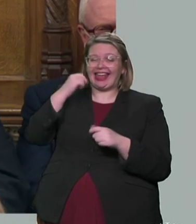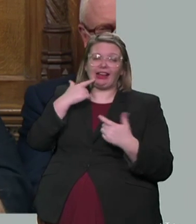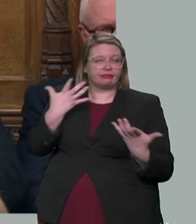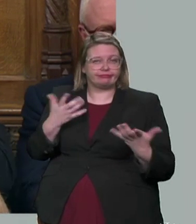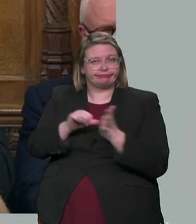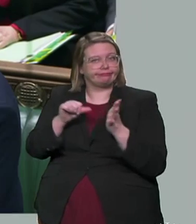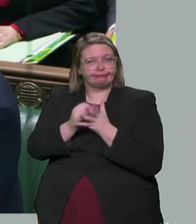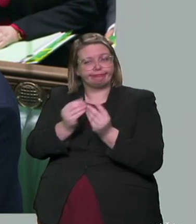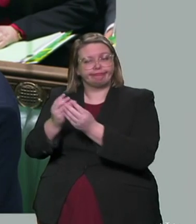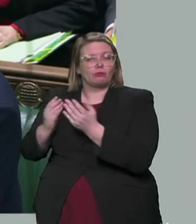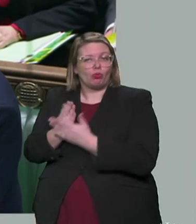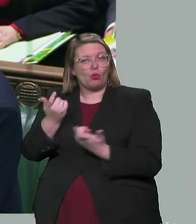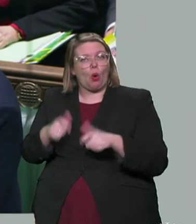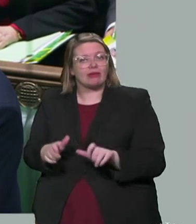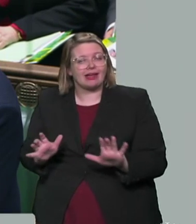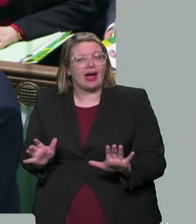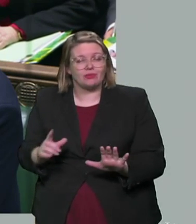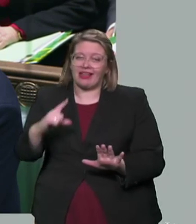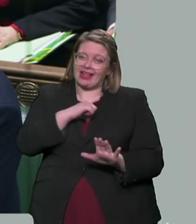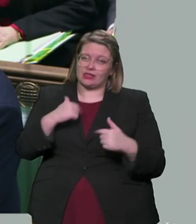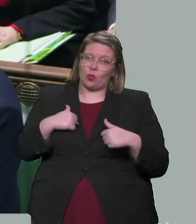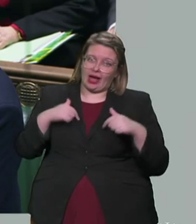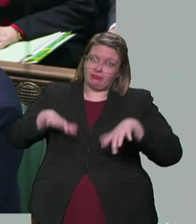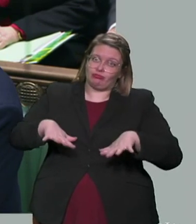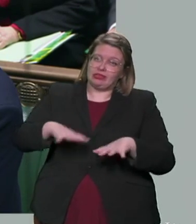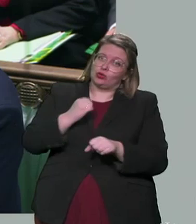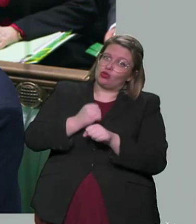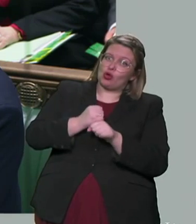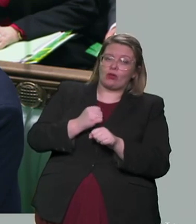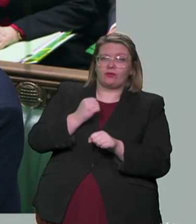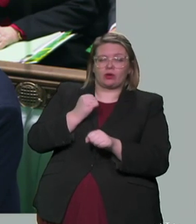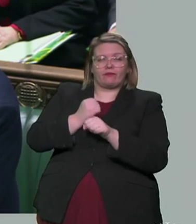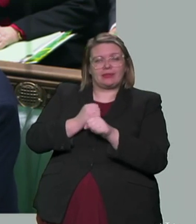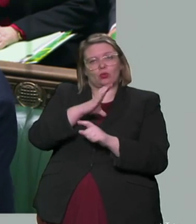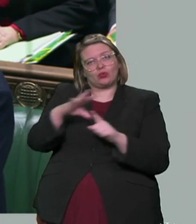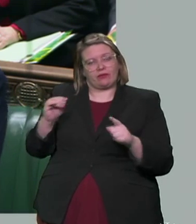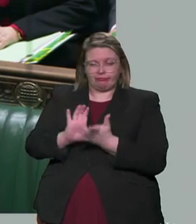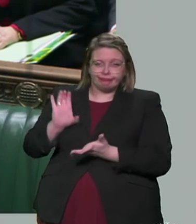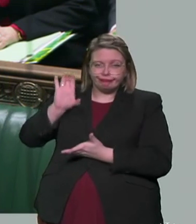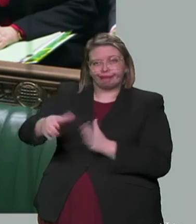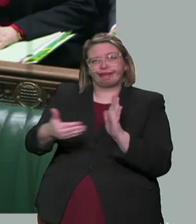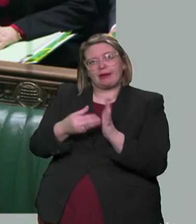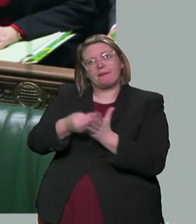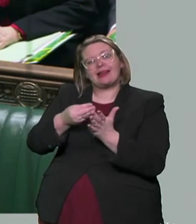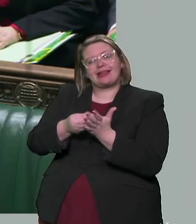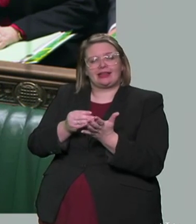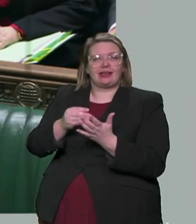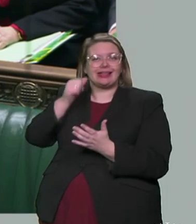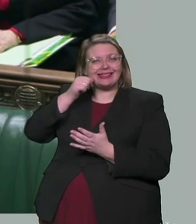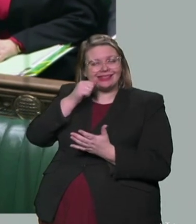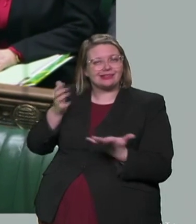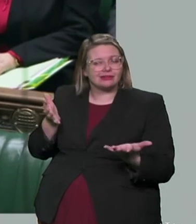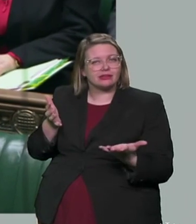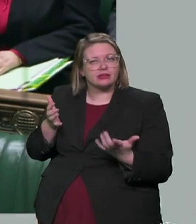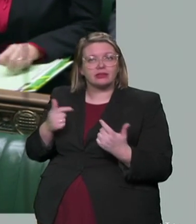That is why we are putting record investment into dentistry and into the NHS—£36 billion.